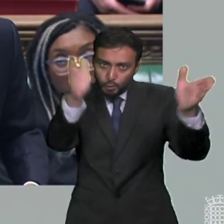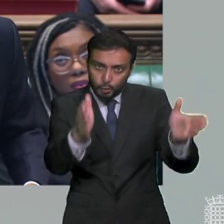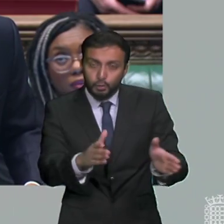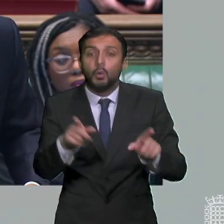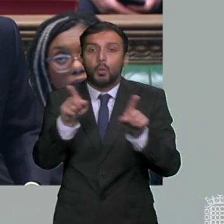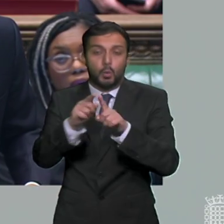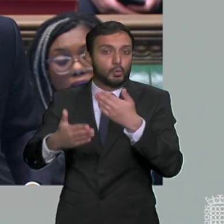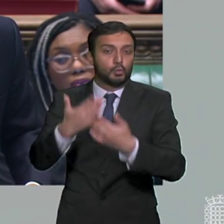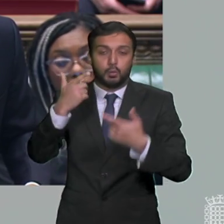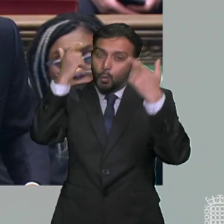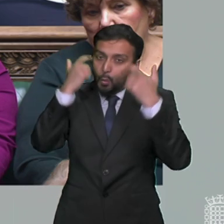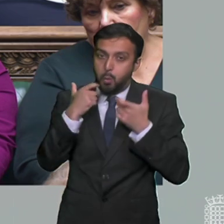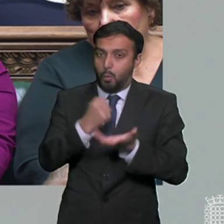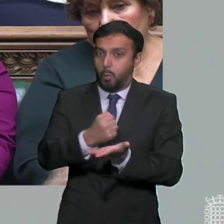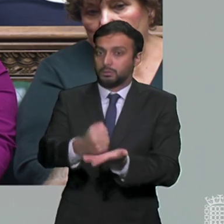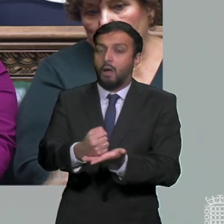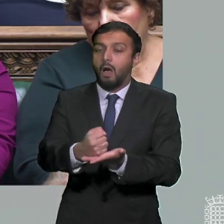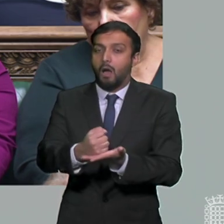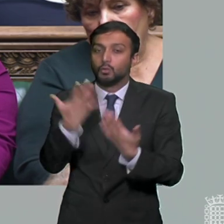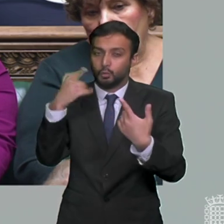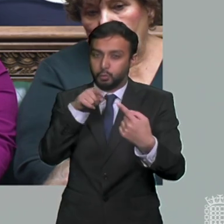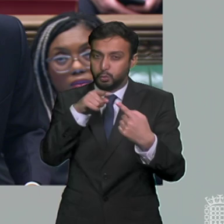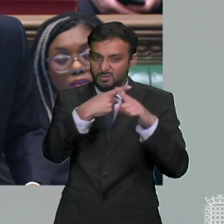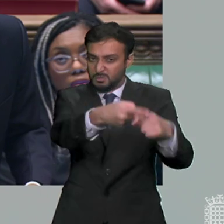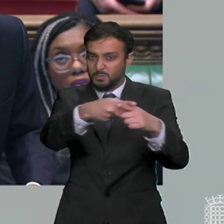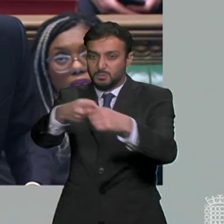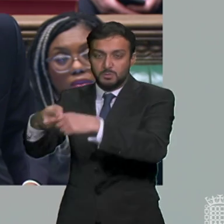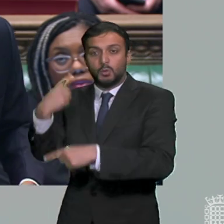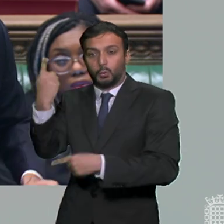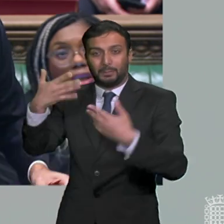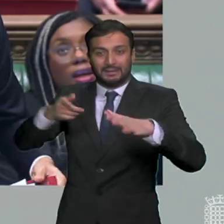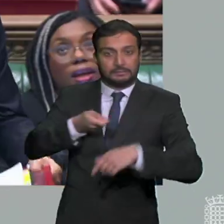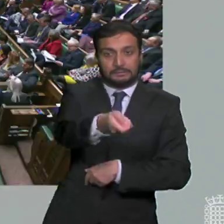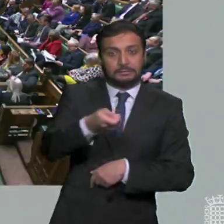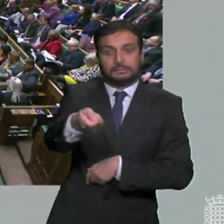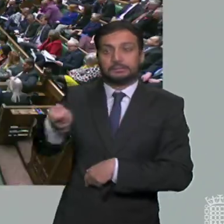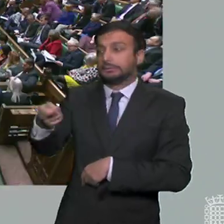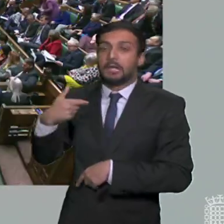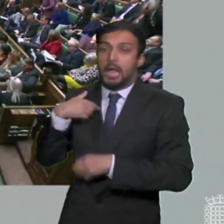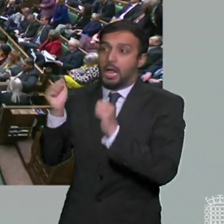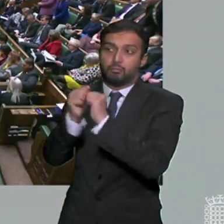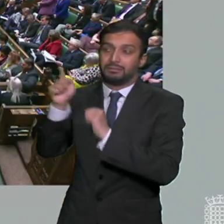I agree with her that this is something we need to do more on, and she should know that the Government will be fully committed to tackling it.